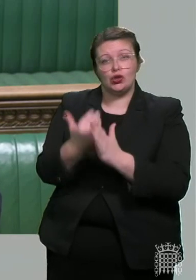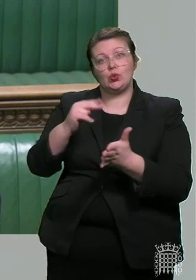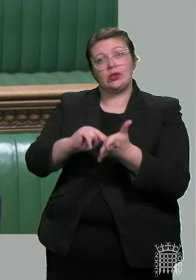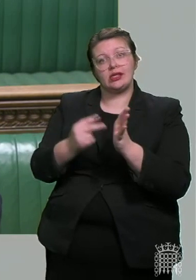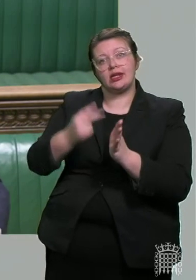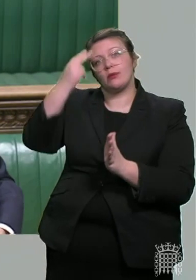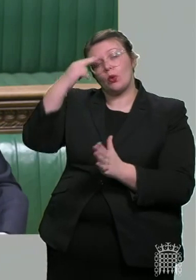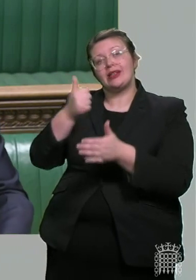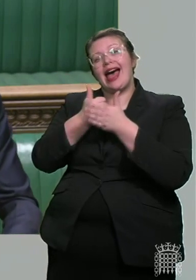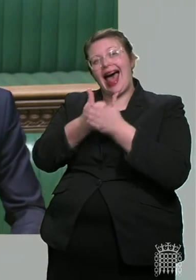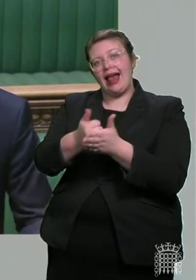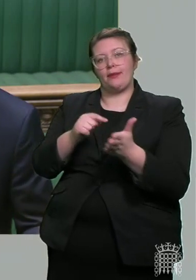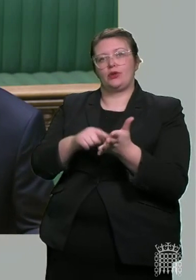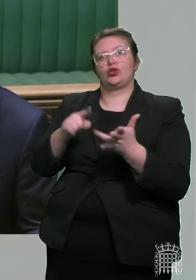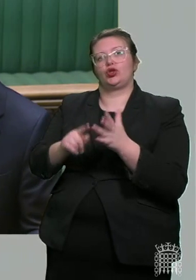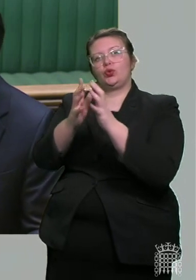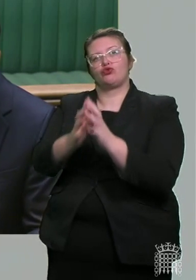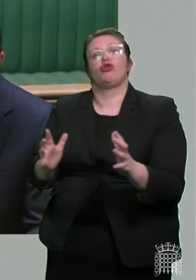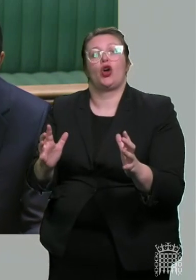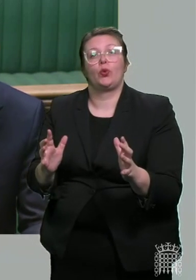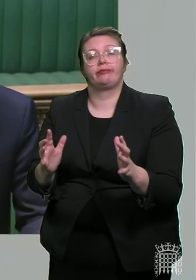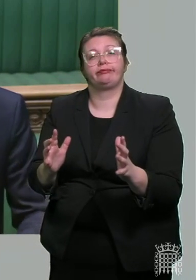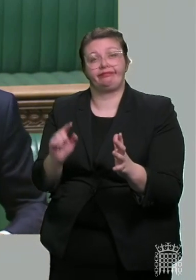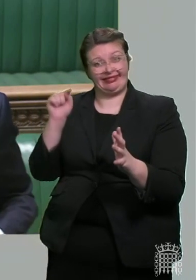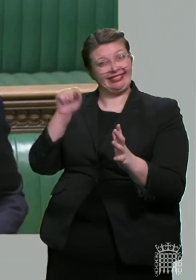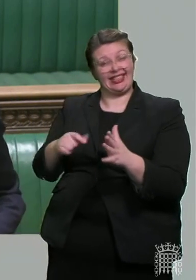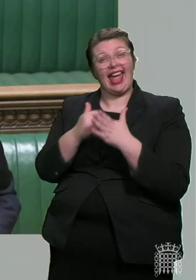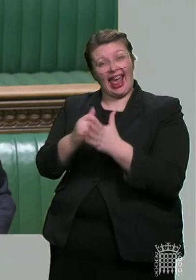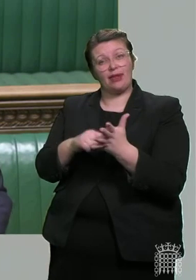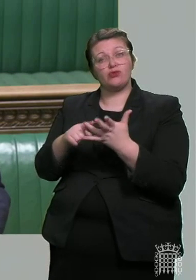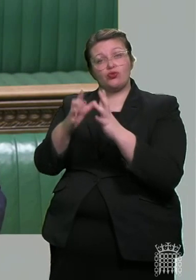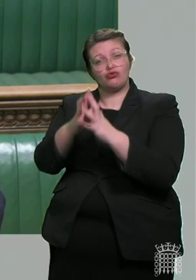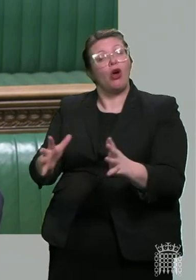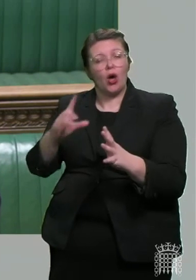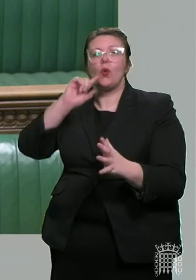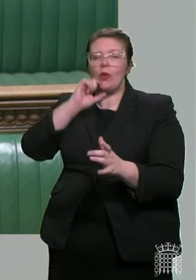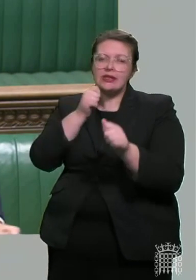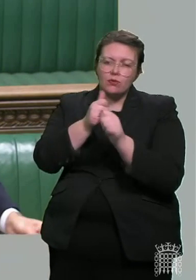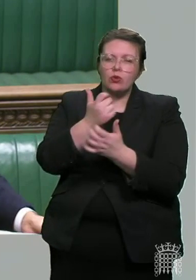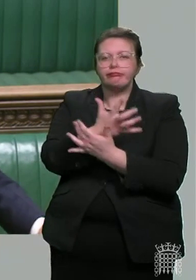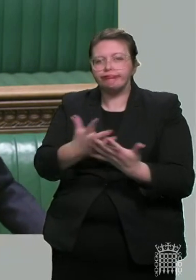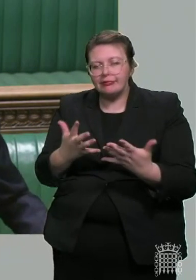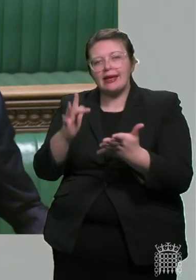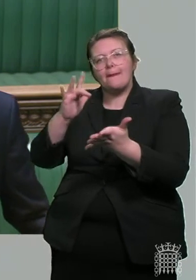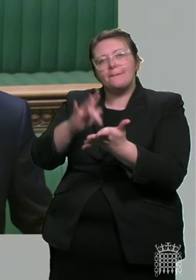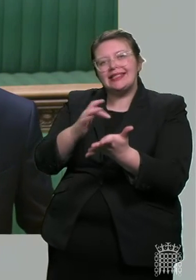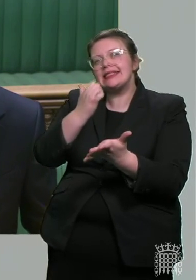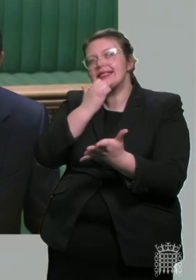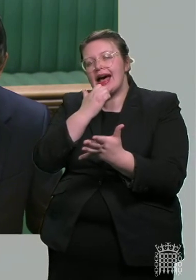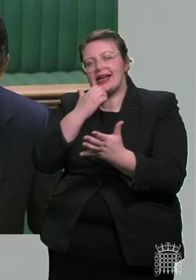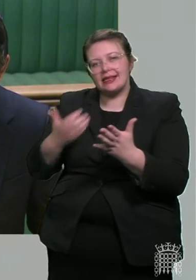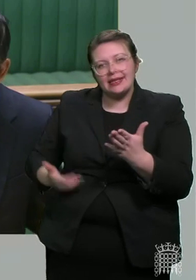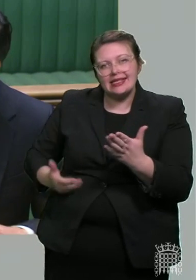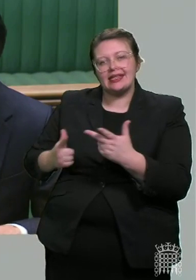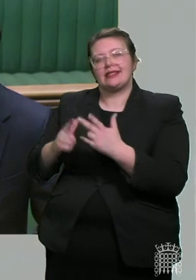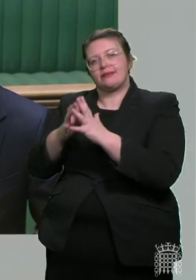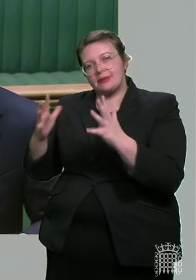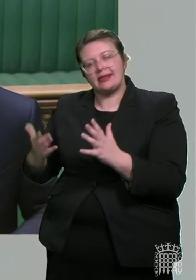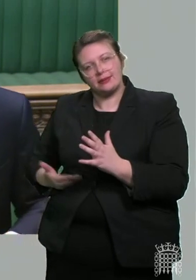First, Help to Grow: Management will help tens of thousands of small and medium-sized businesses get world-class management training.